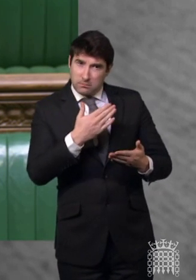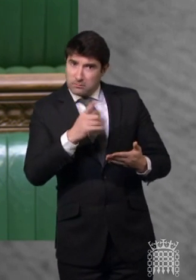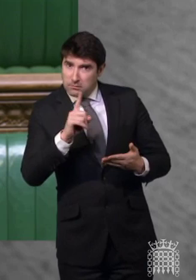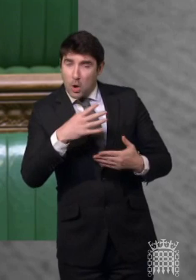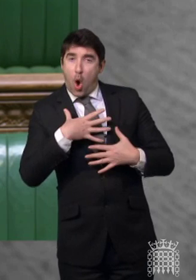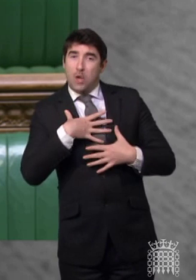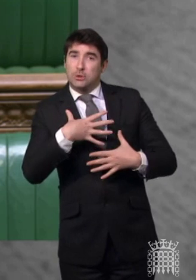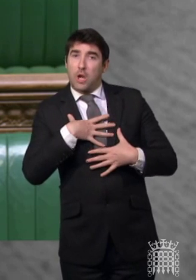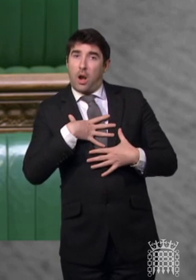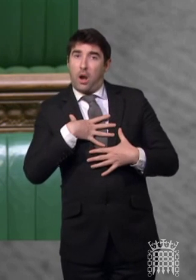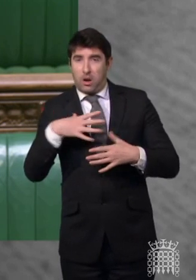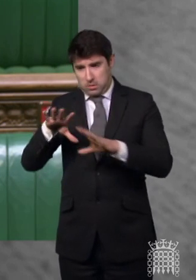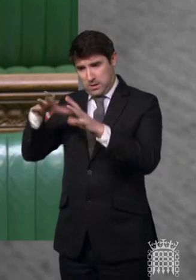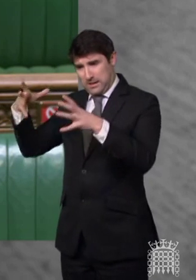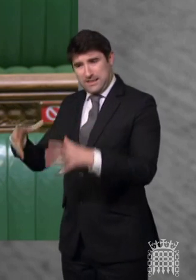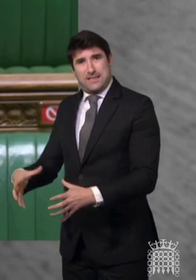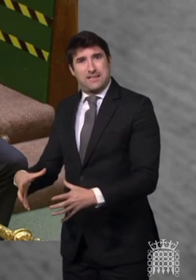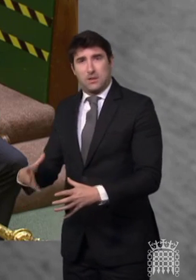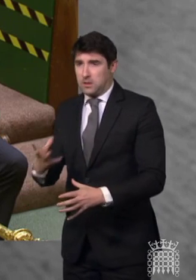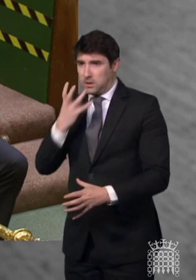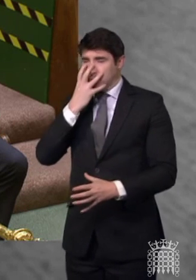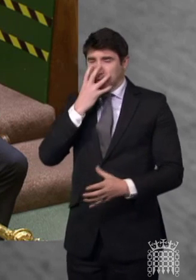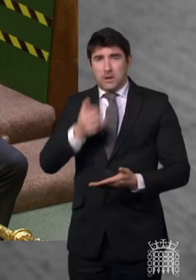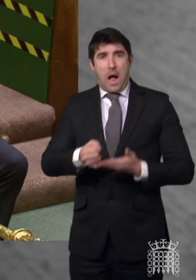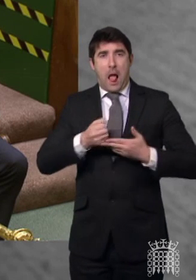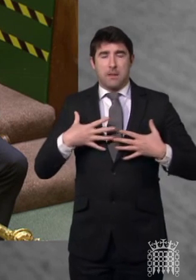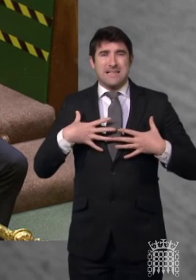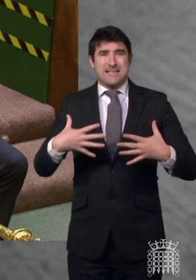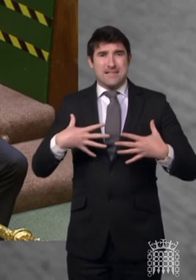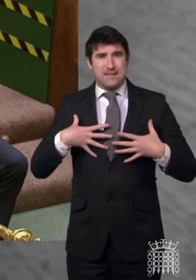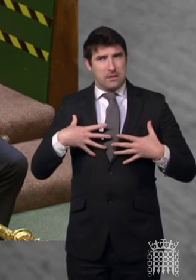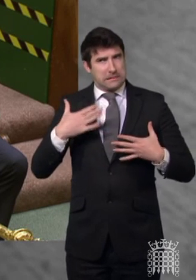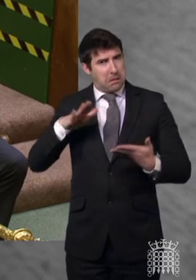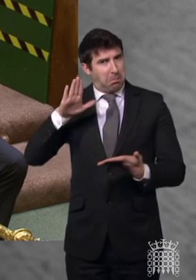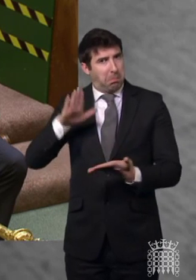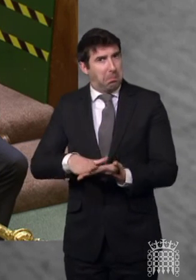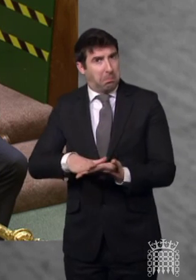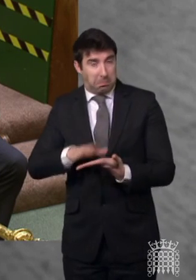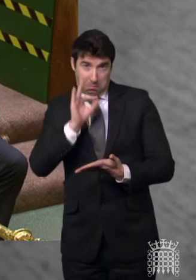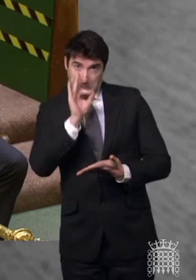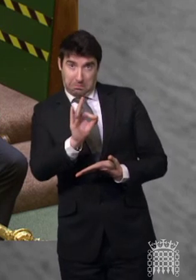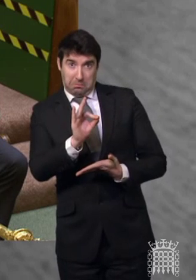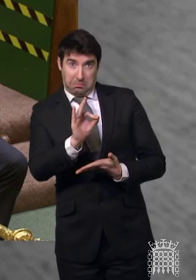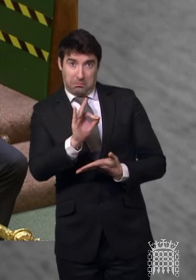Our NHS staff are exhausted. Morale is low. Staff absence is said to be double its normal level.